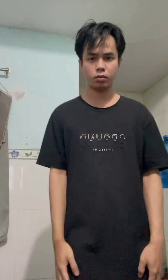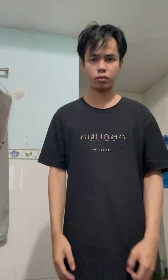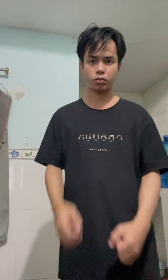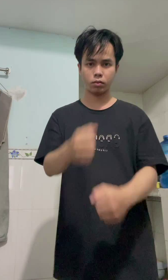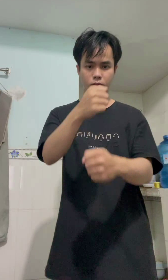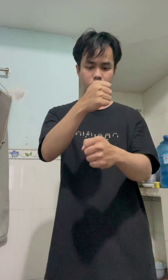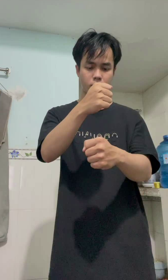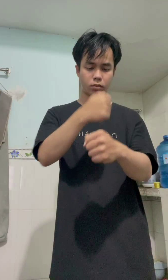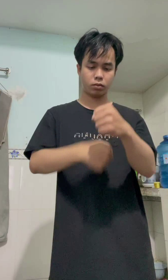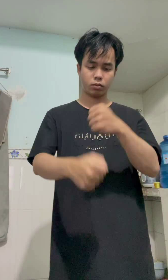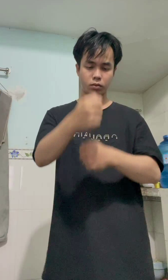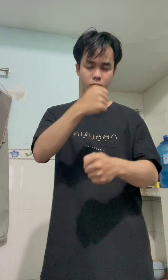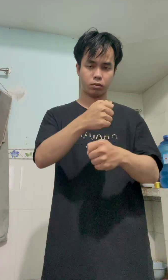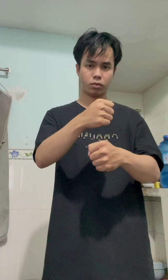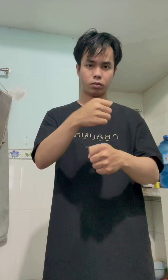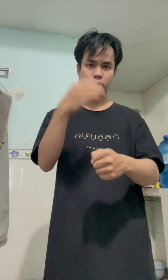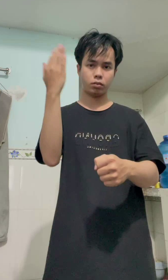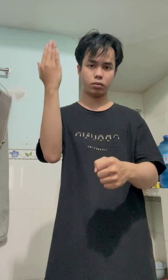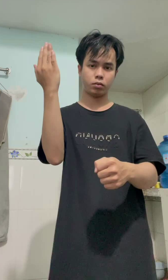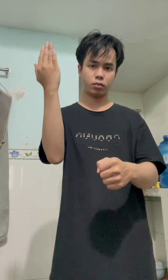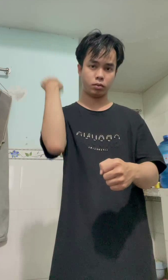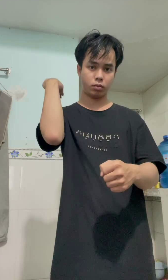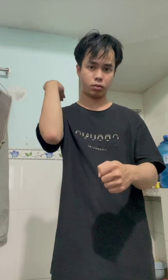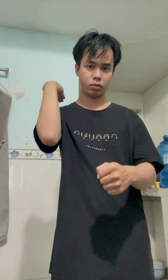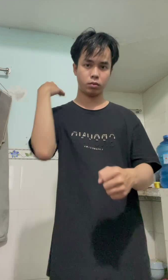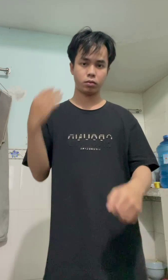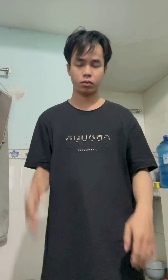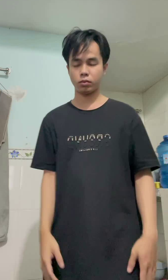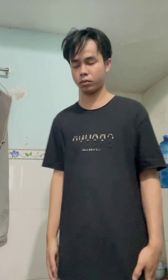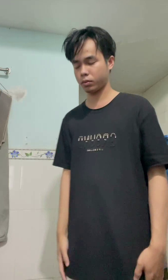nam truoc